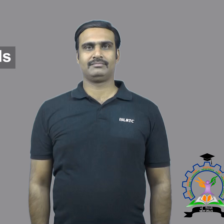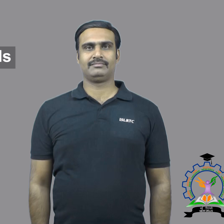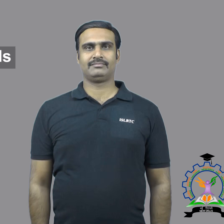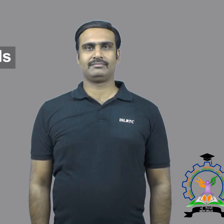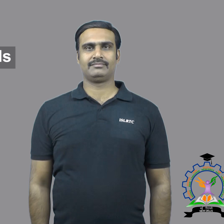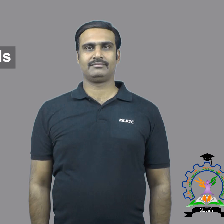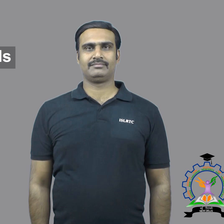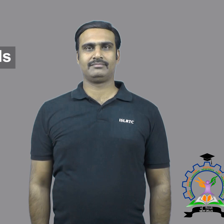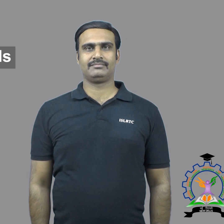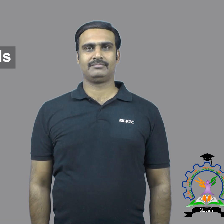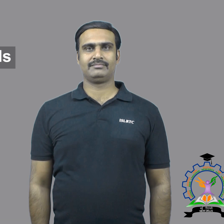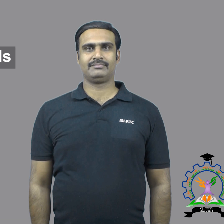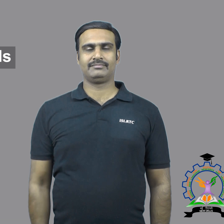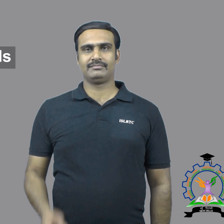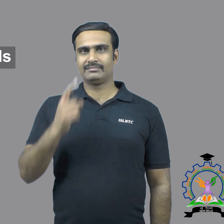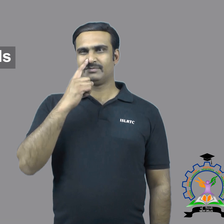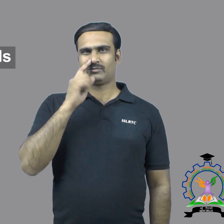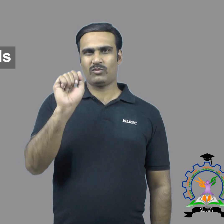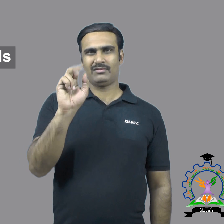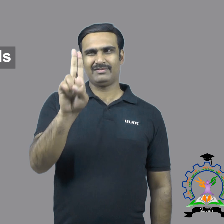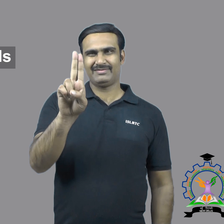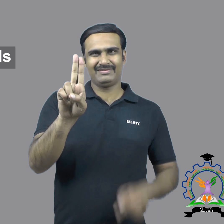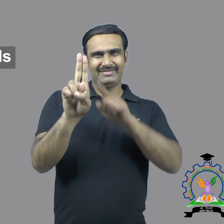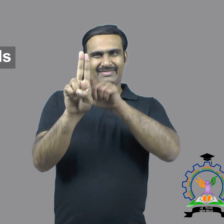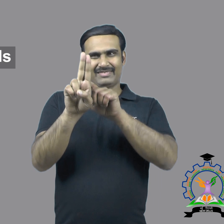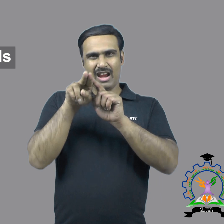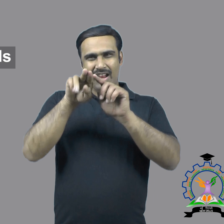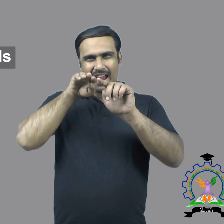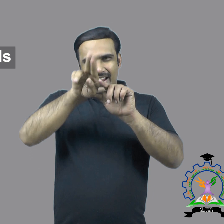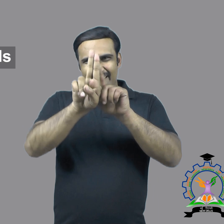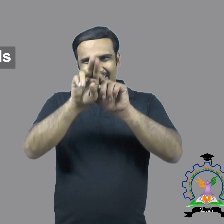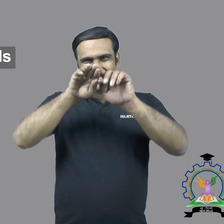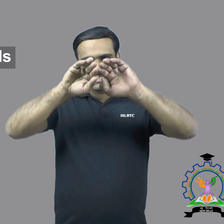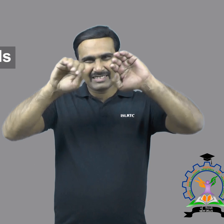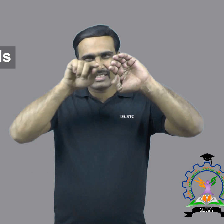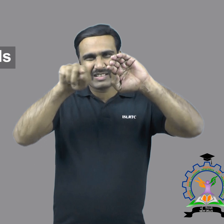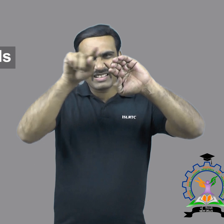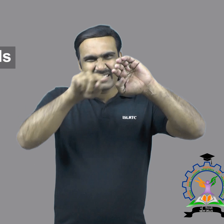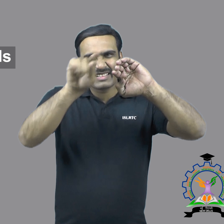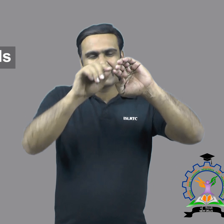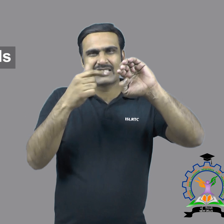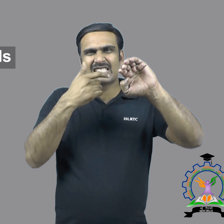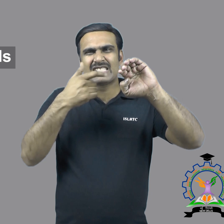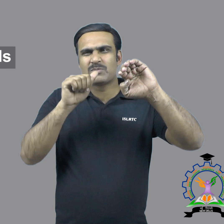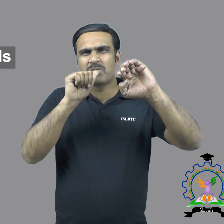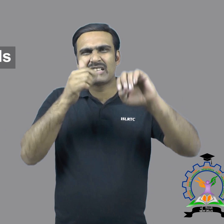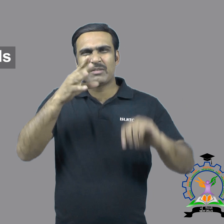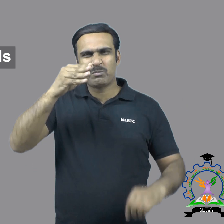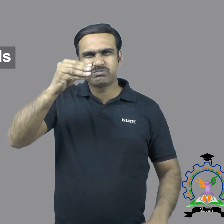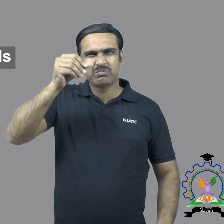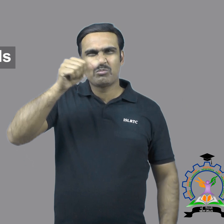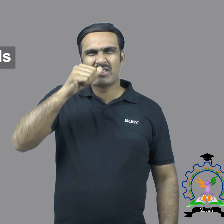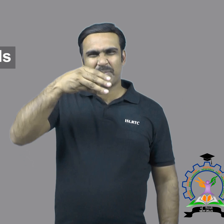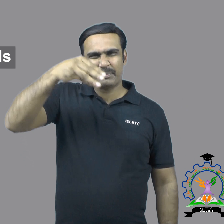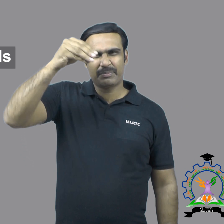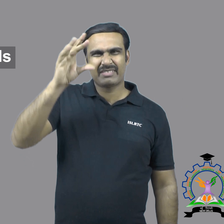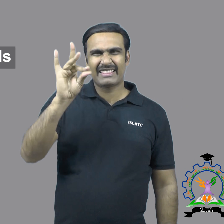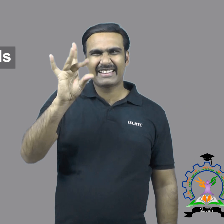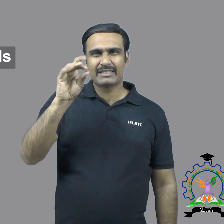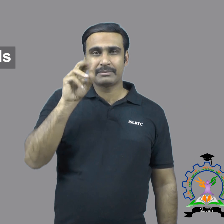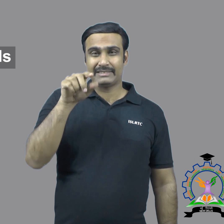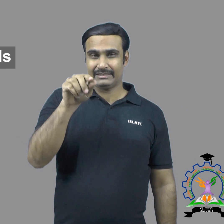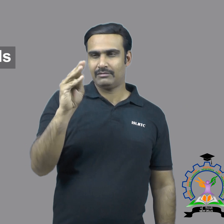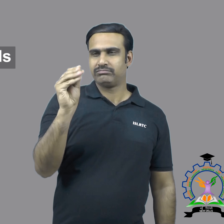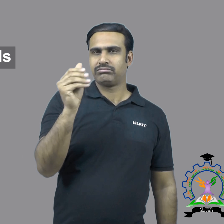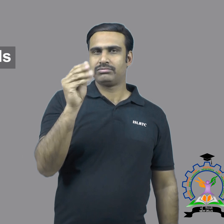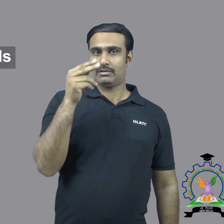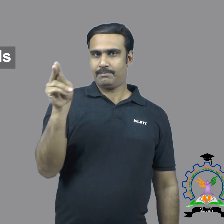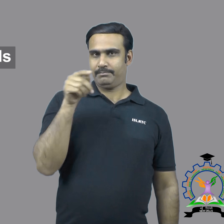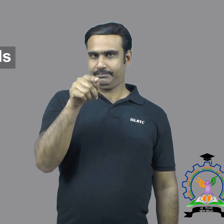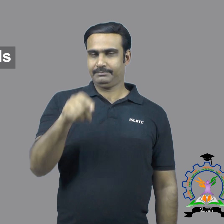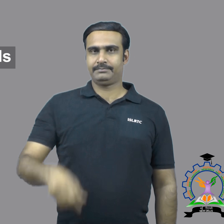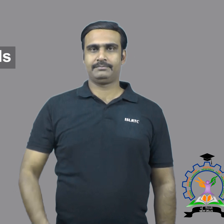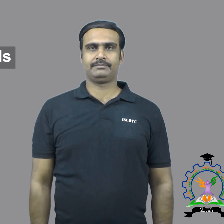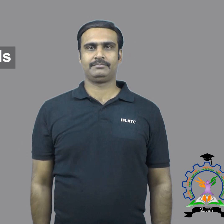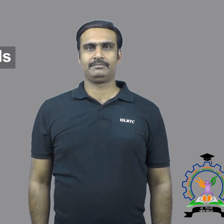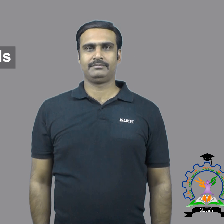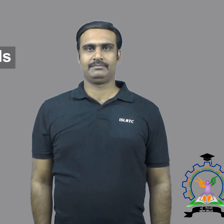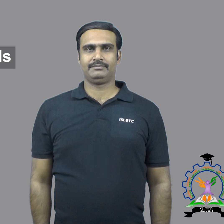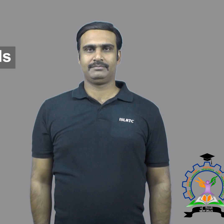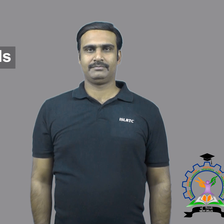Vulvovaginal Glands